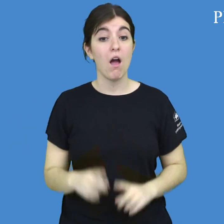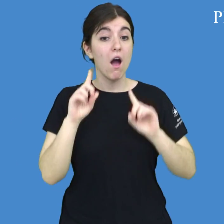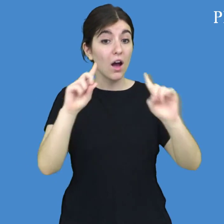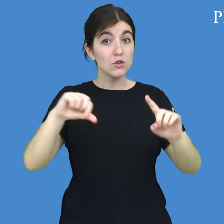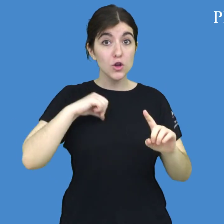caso